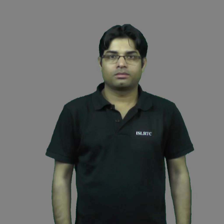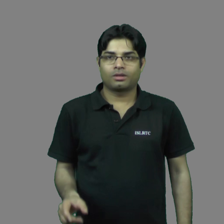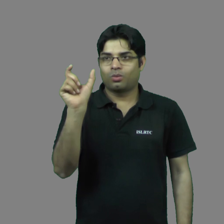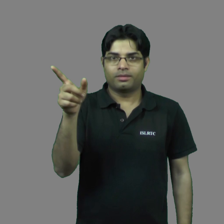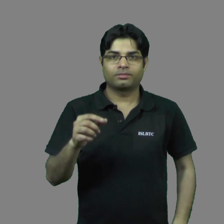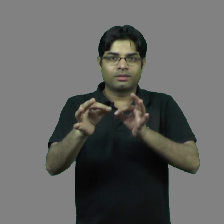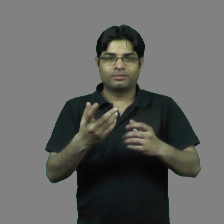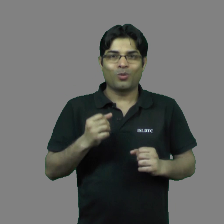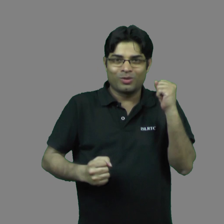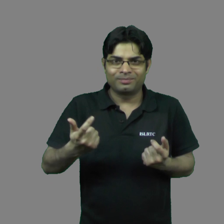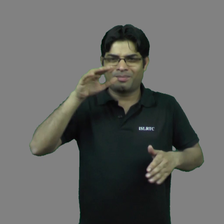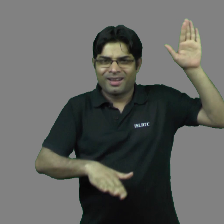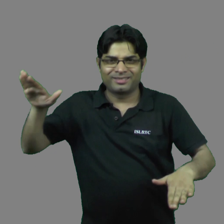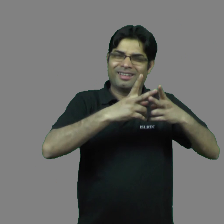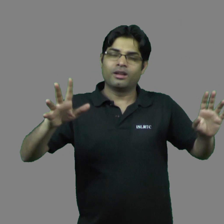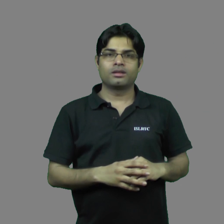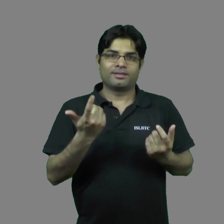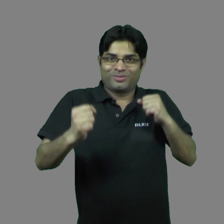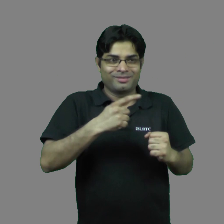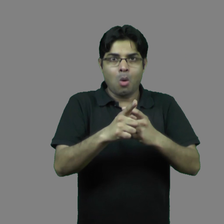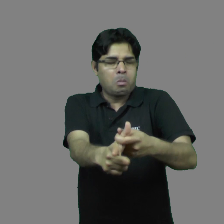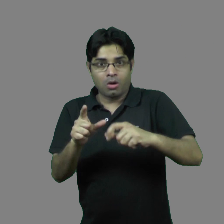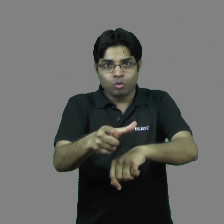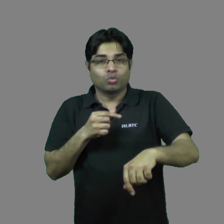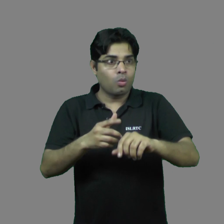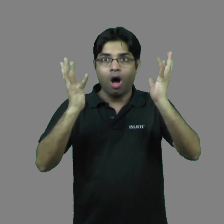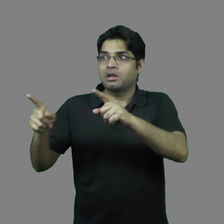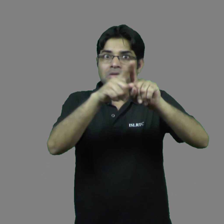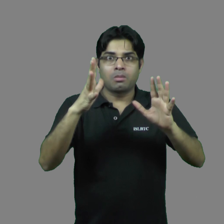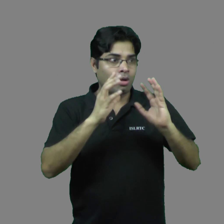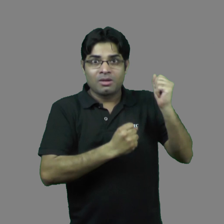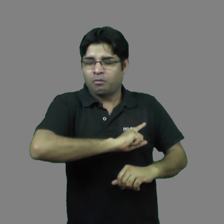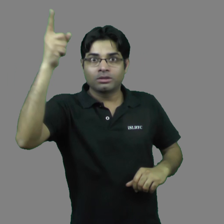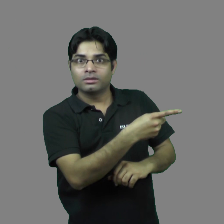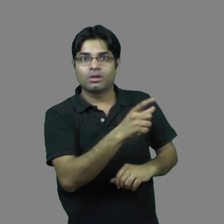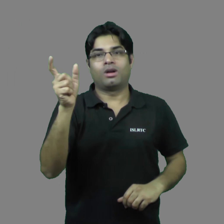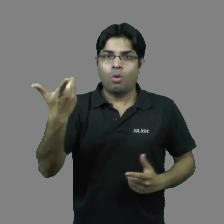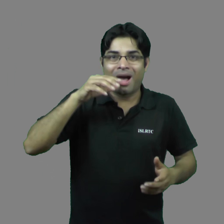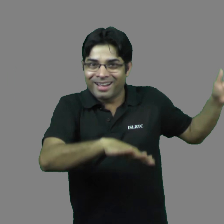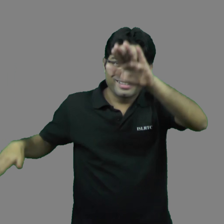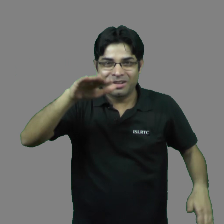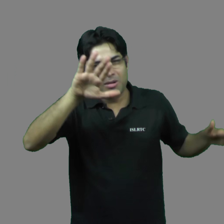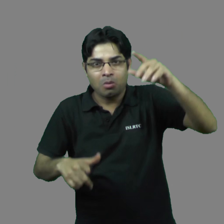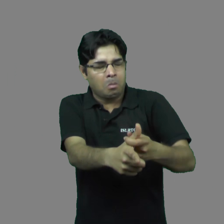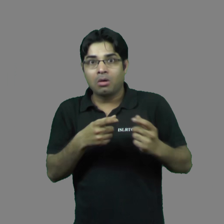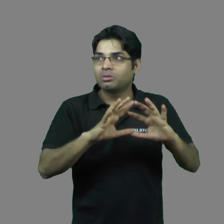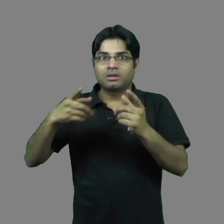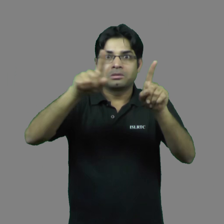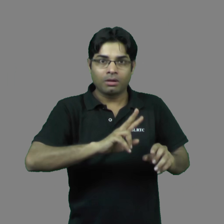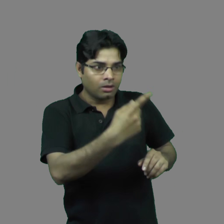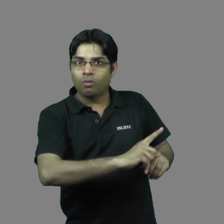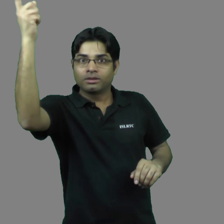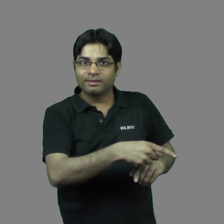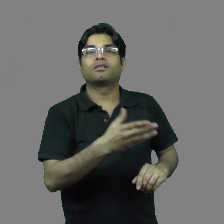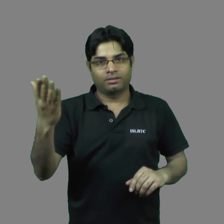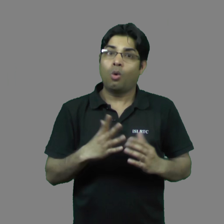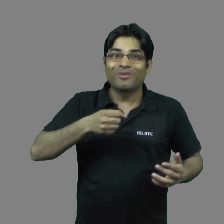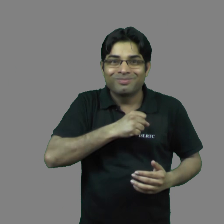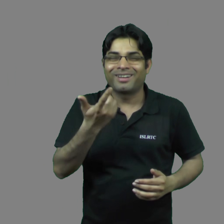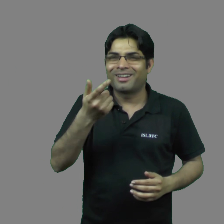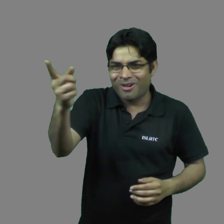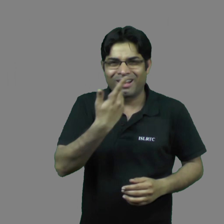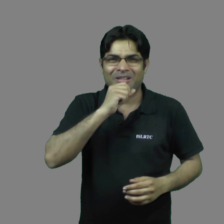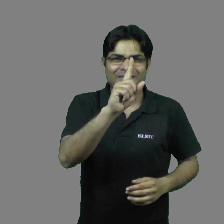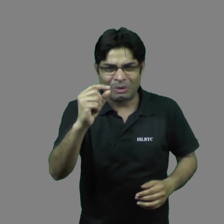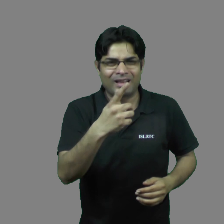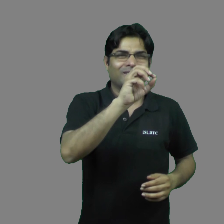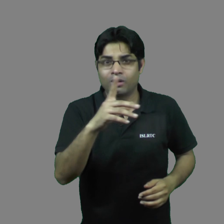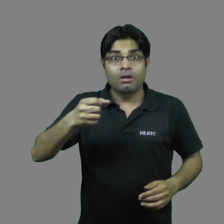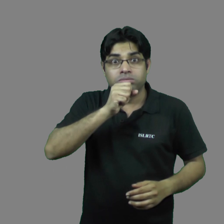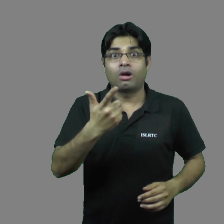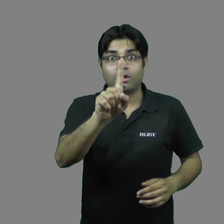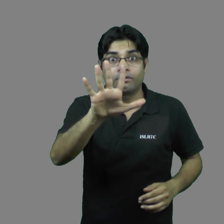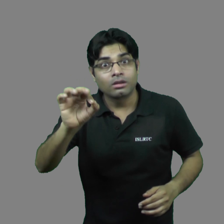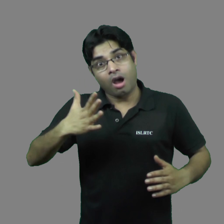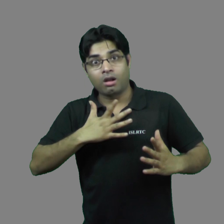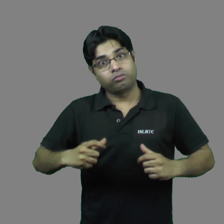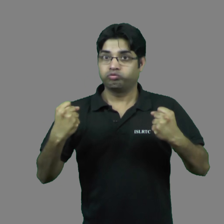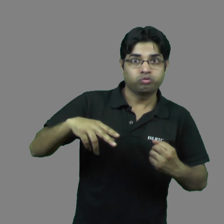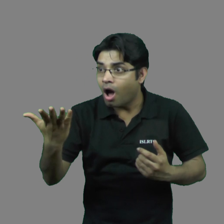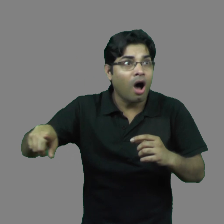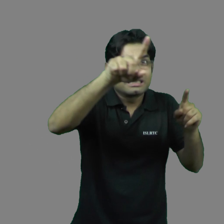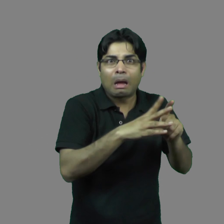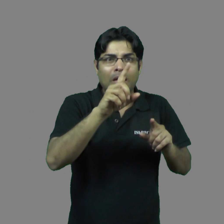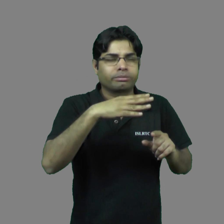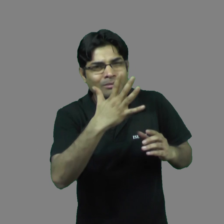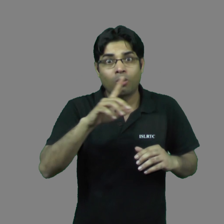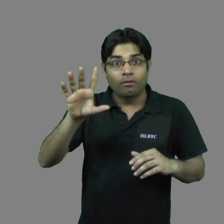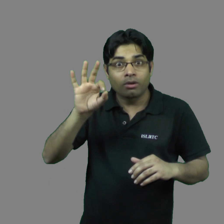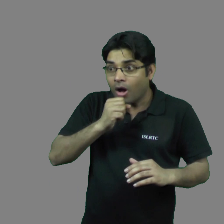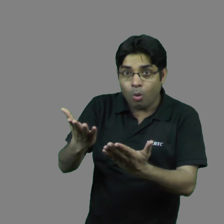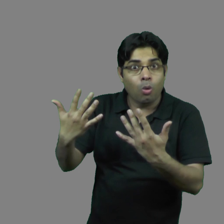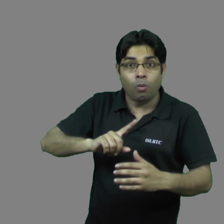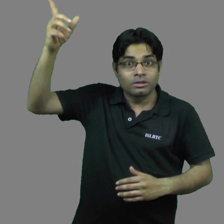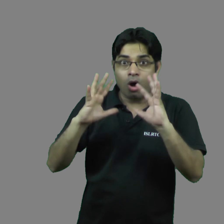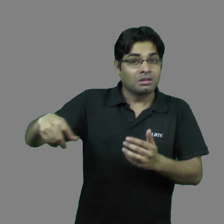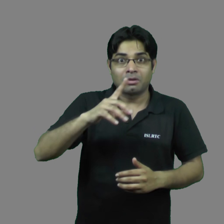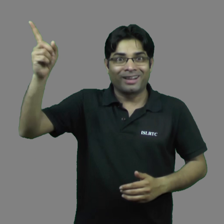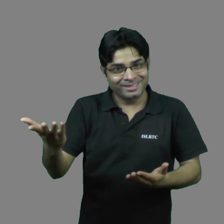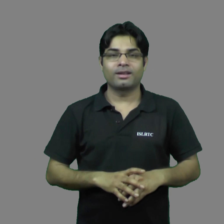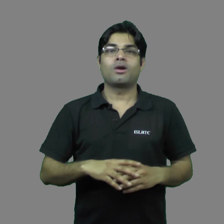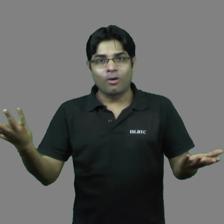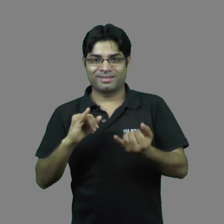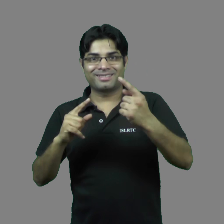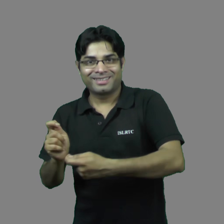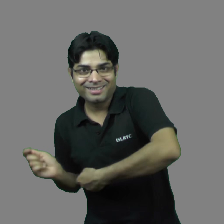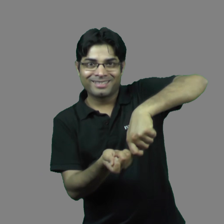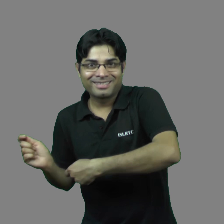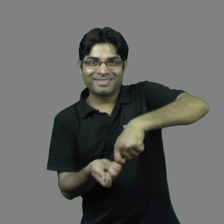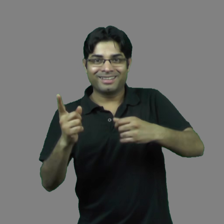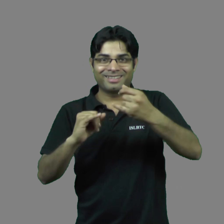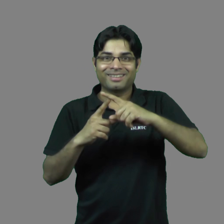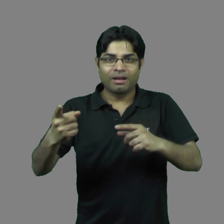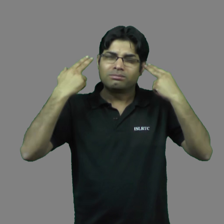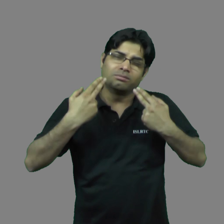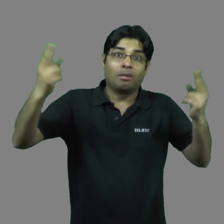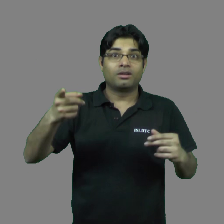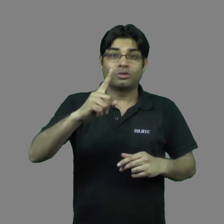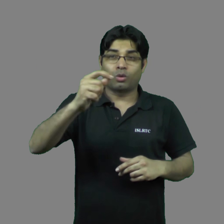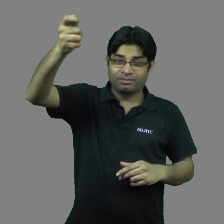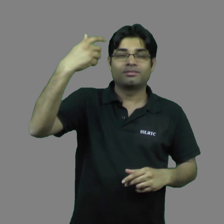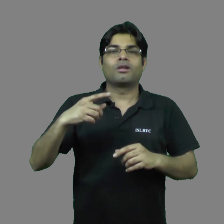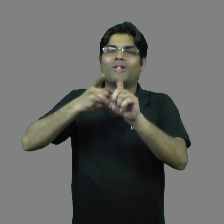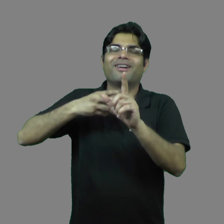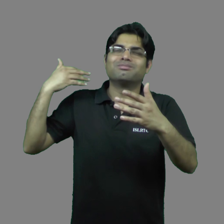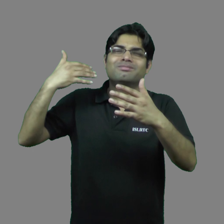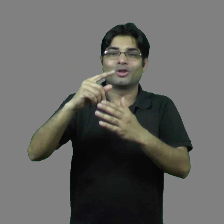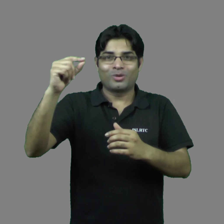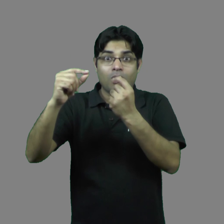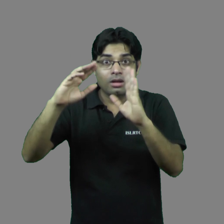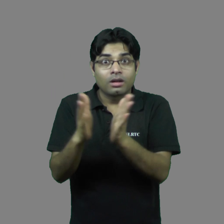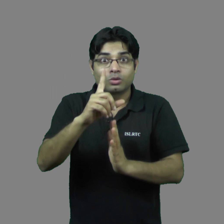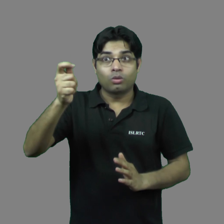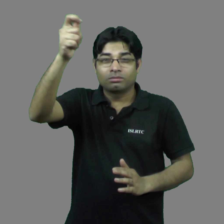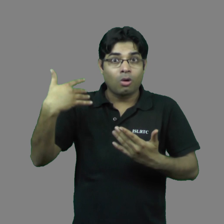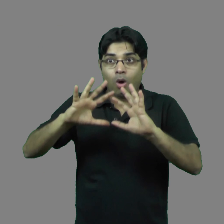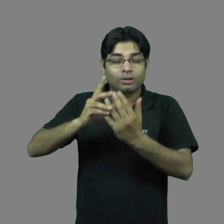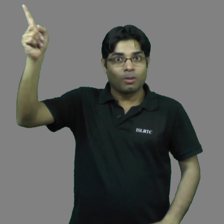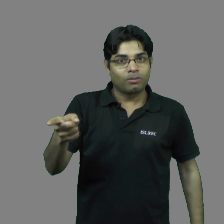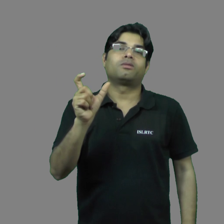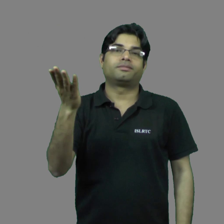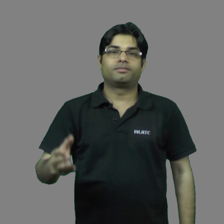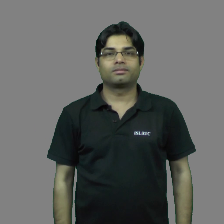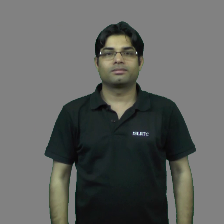World Record